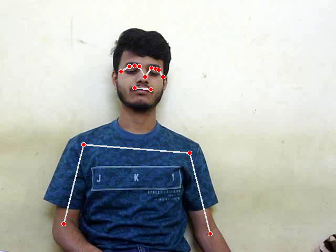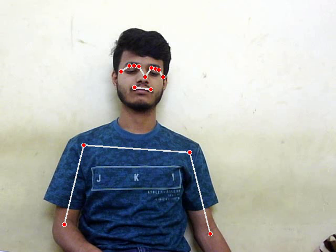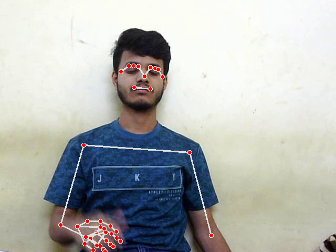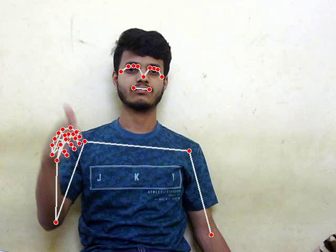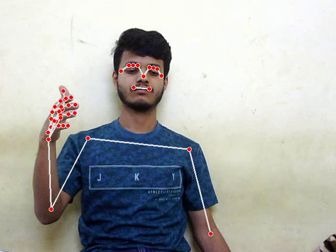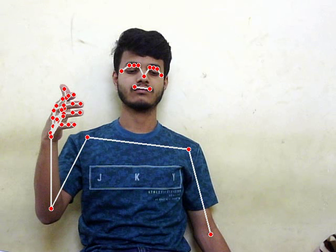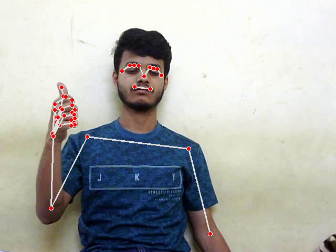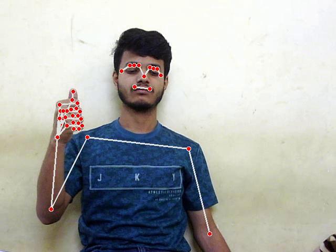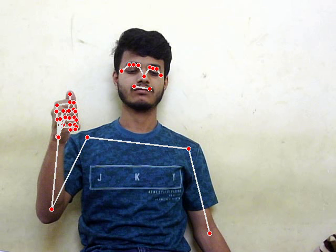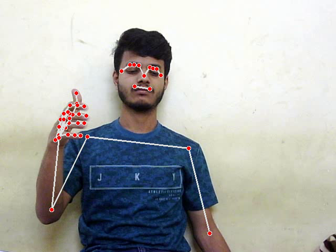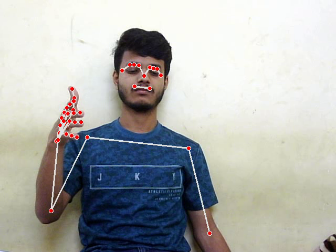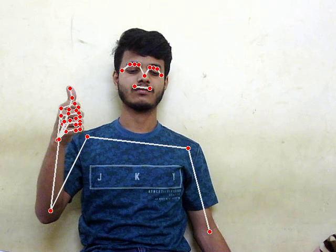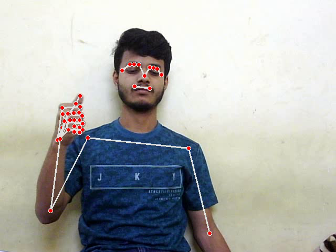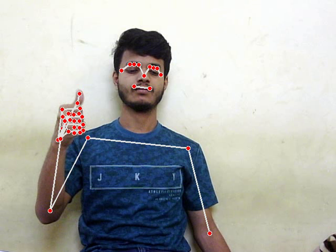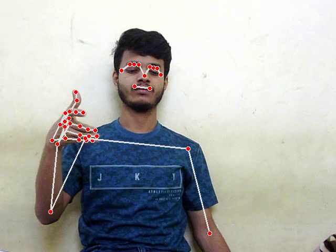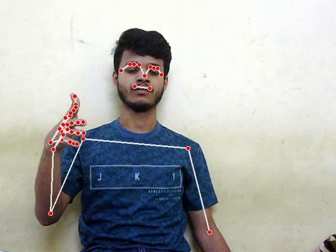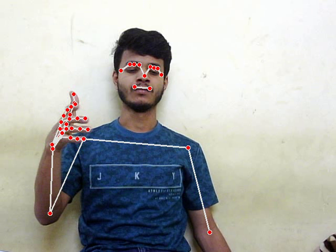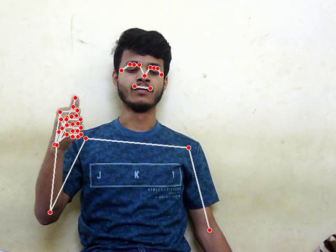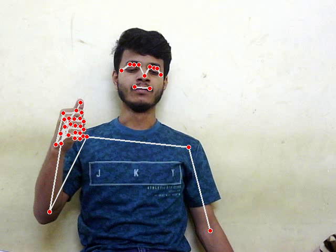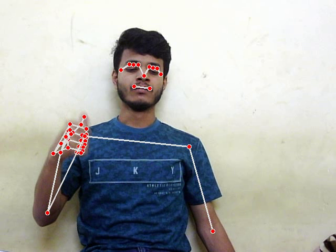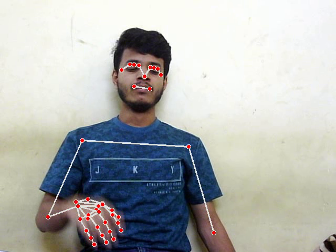milk